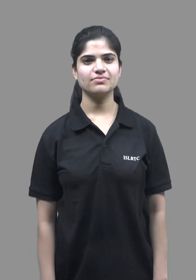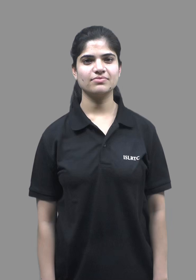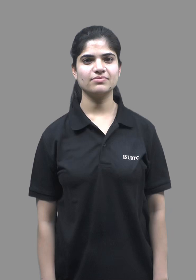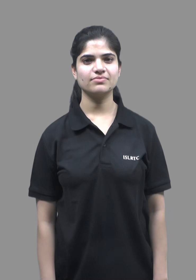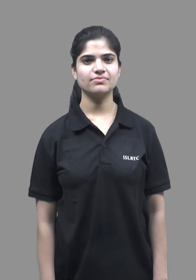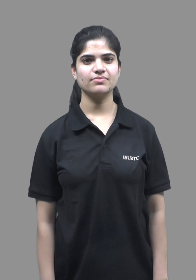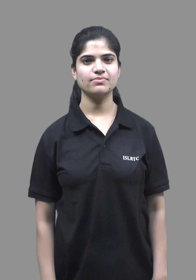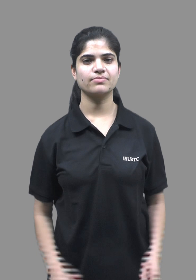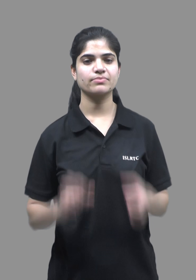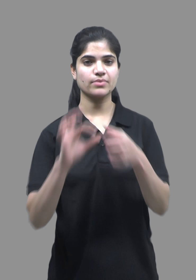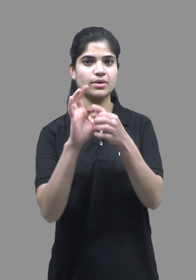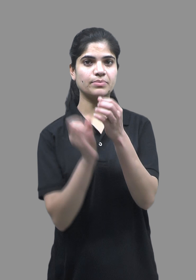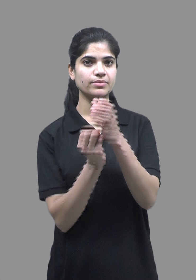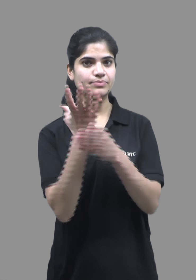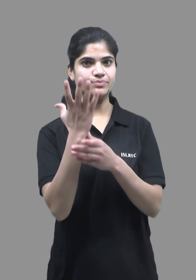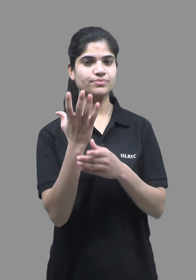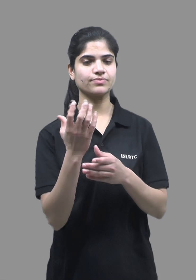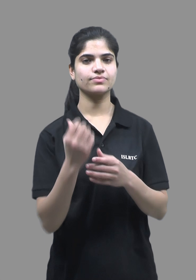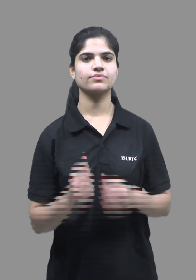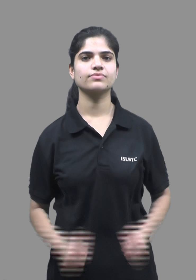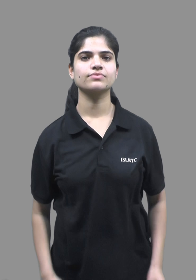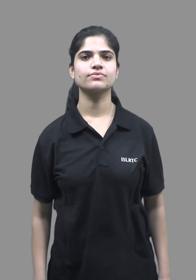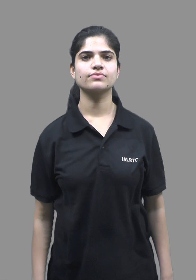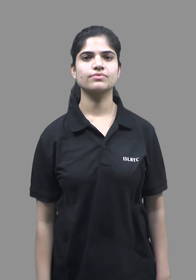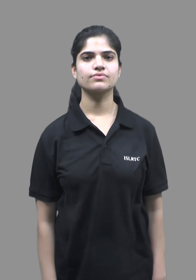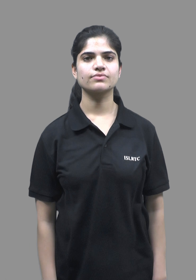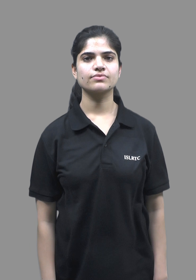Club